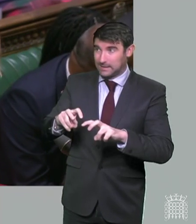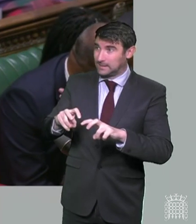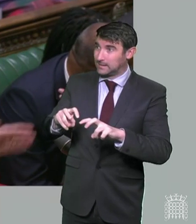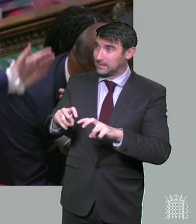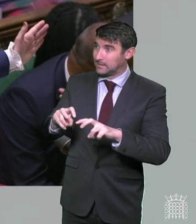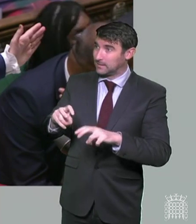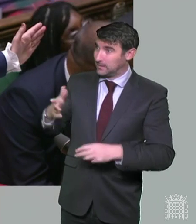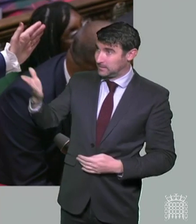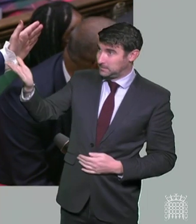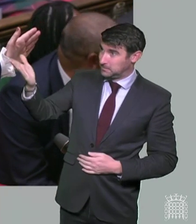indicated assent.